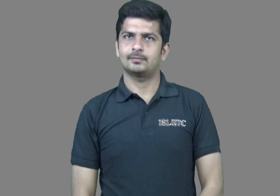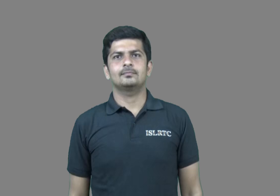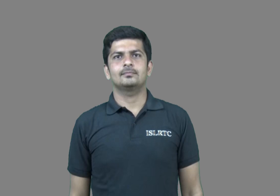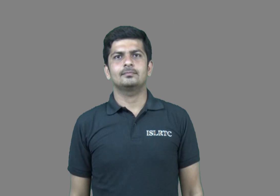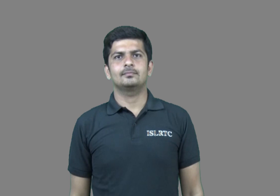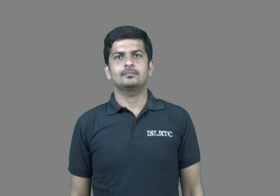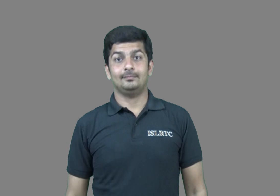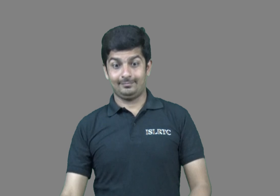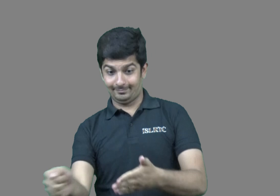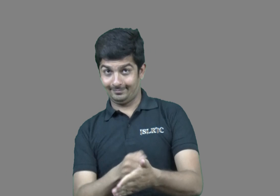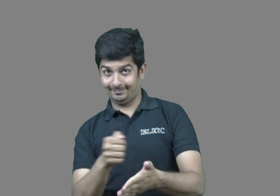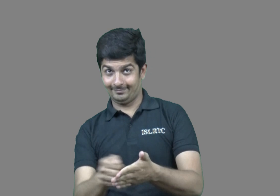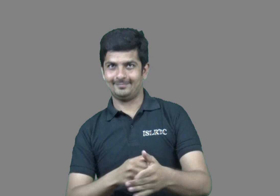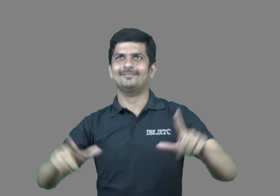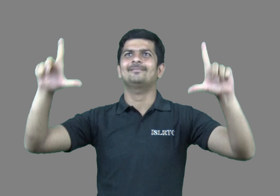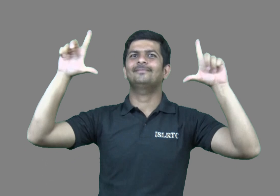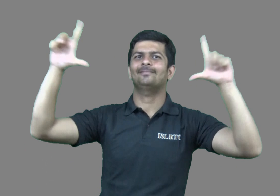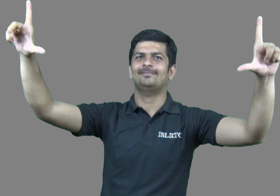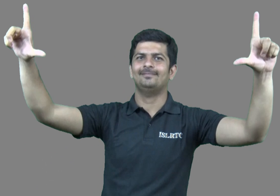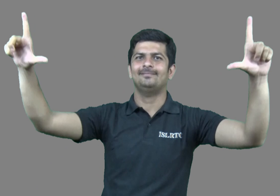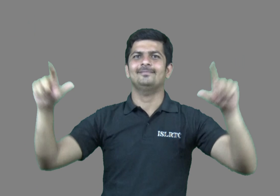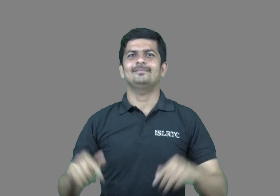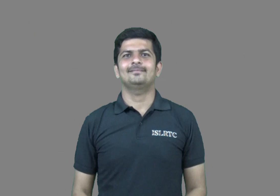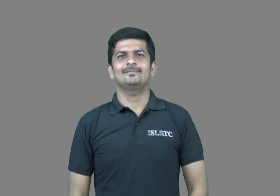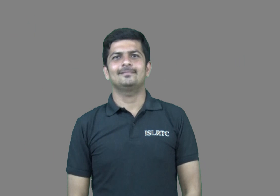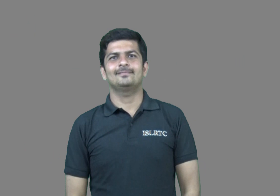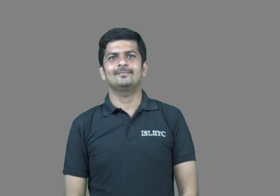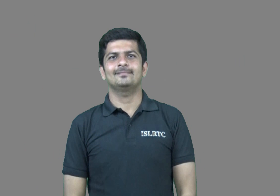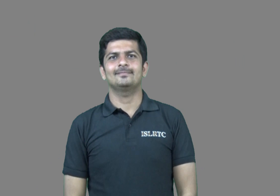Banner (Hyderabad)